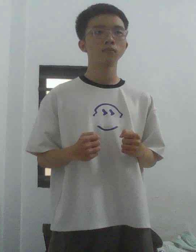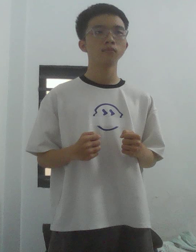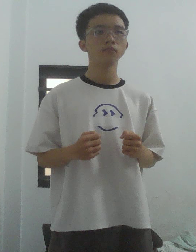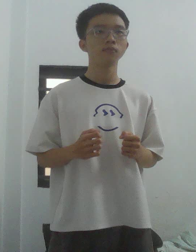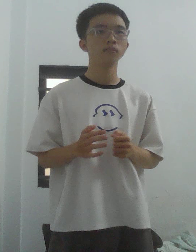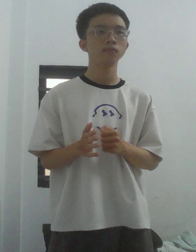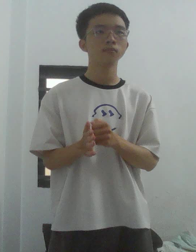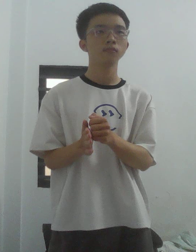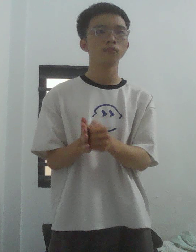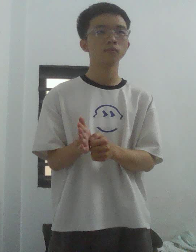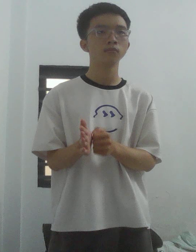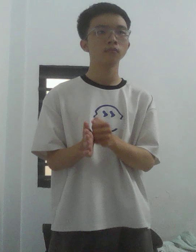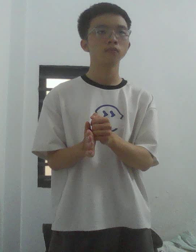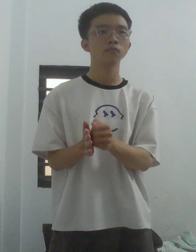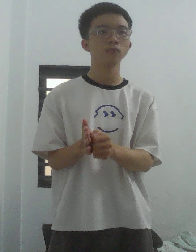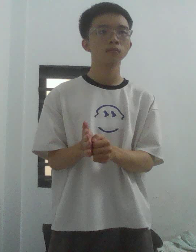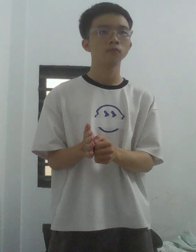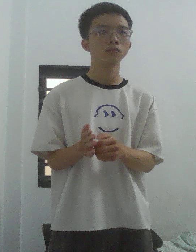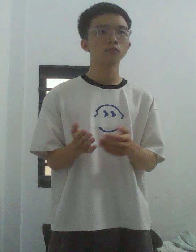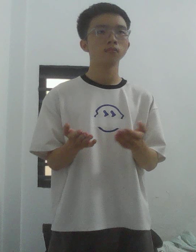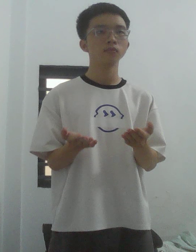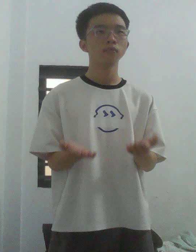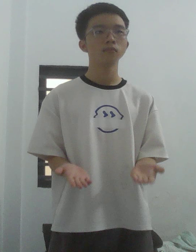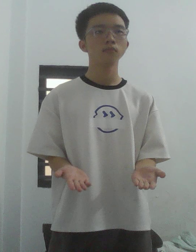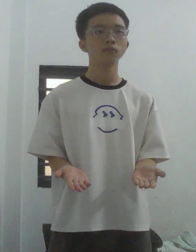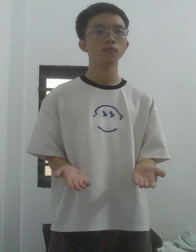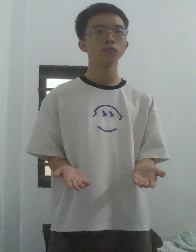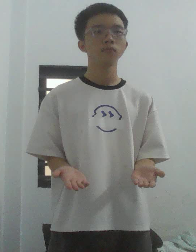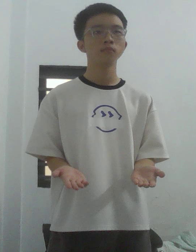thang nay